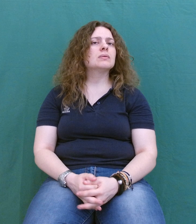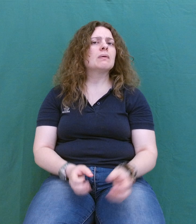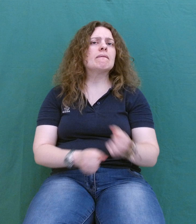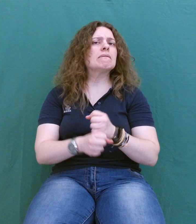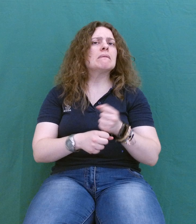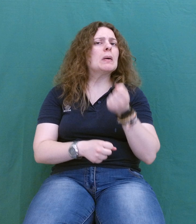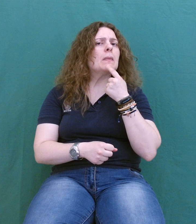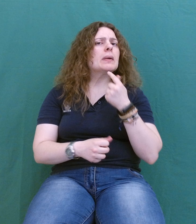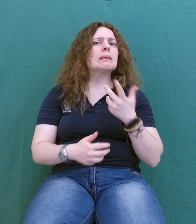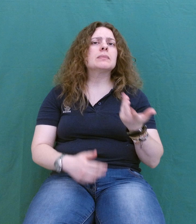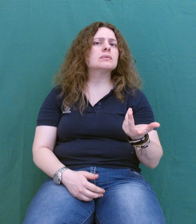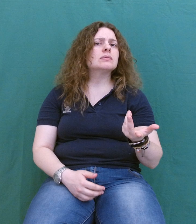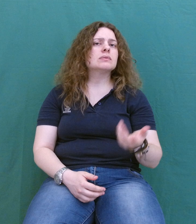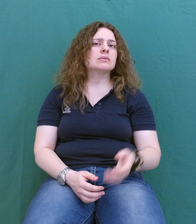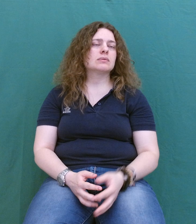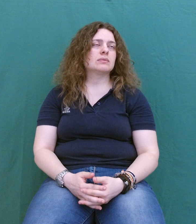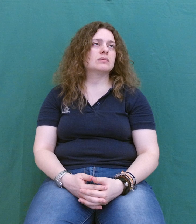ΦΑΡΜΑΚΑ ΤΙ?